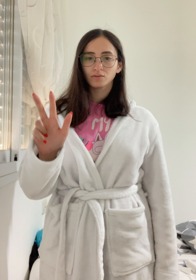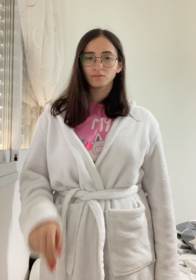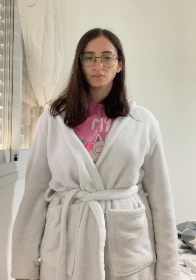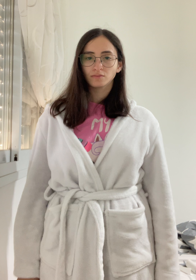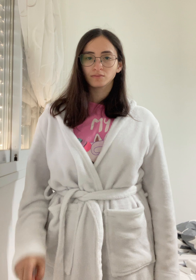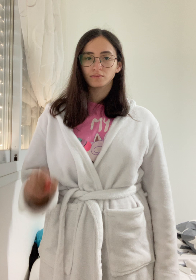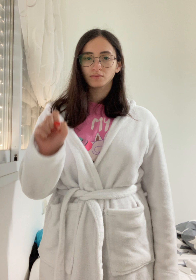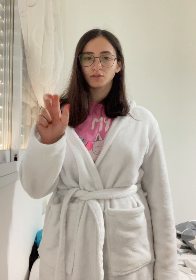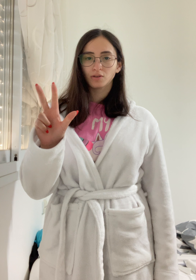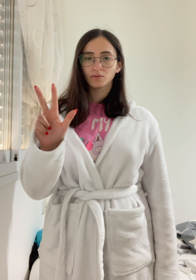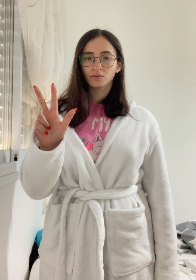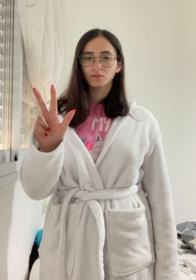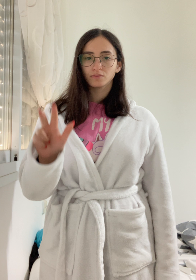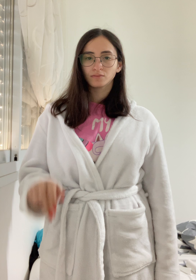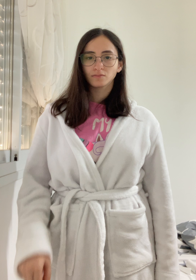שלוש